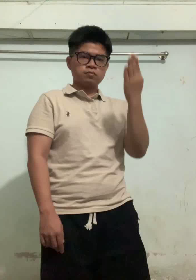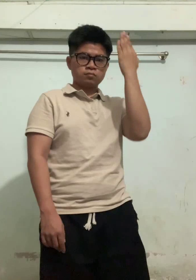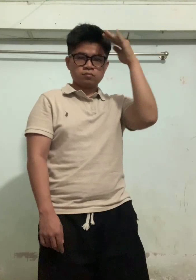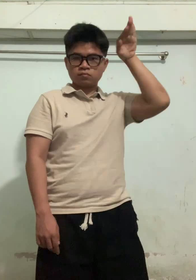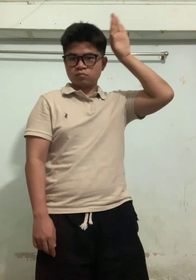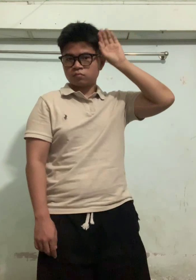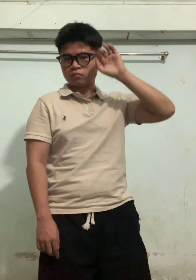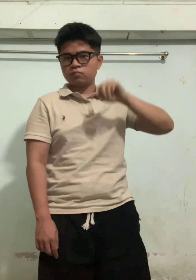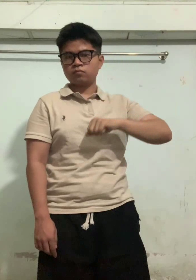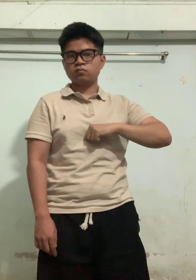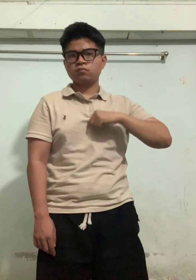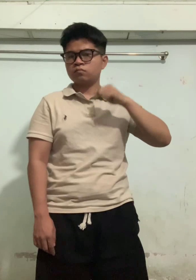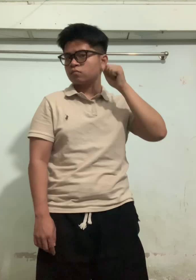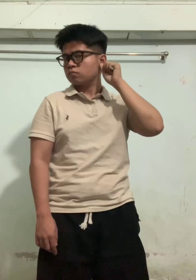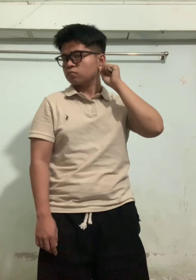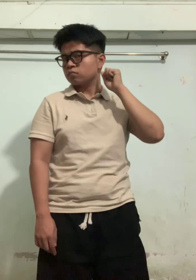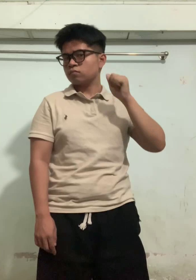thay co